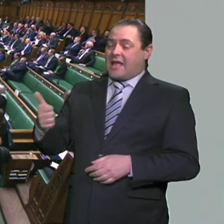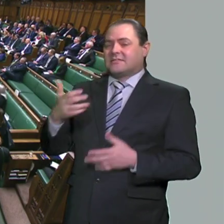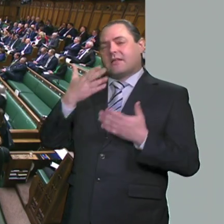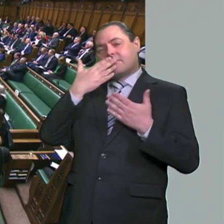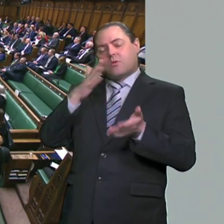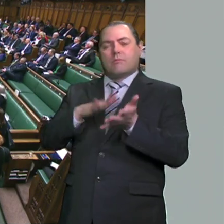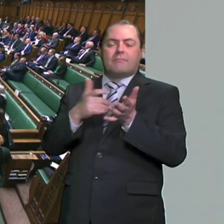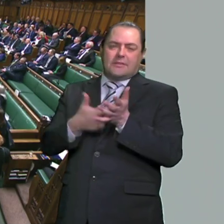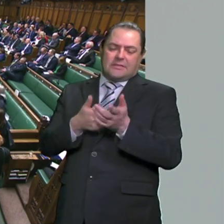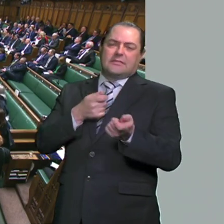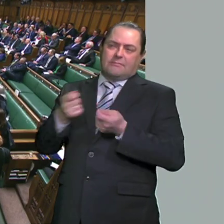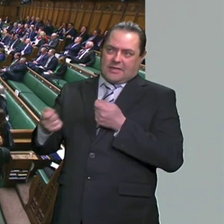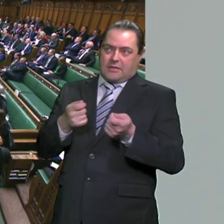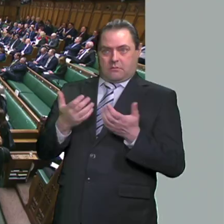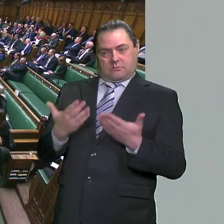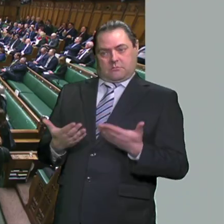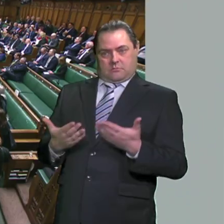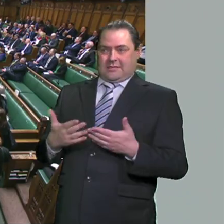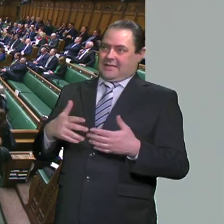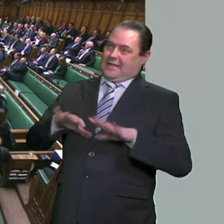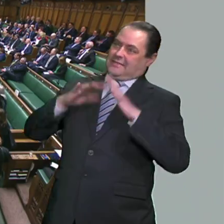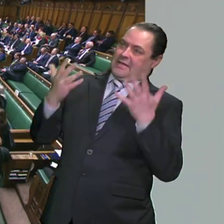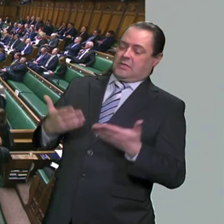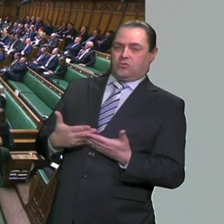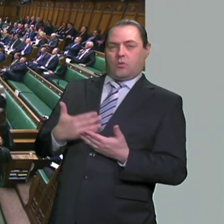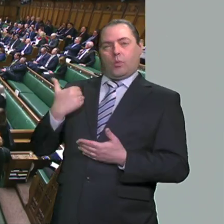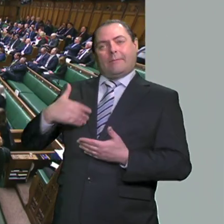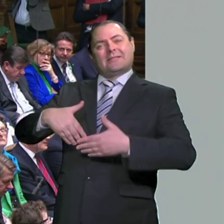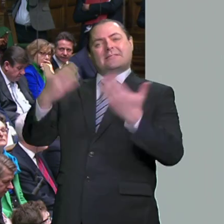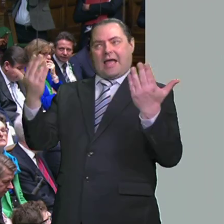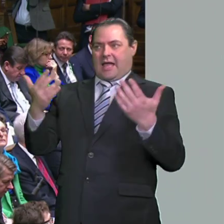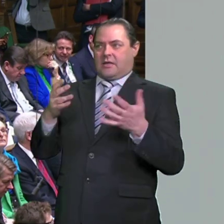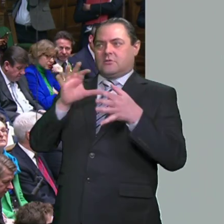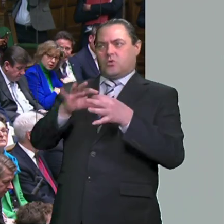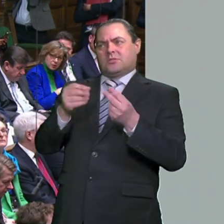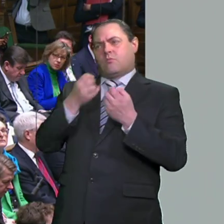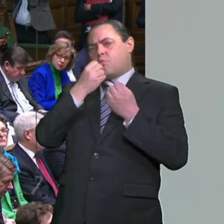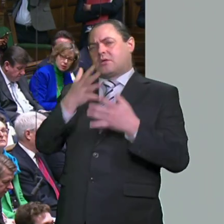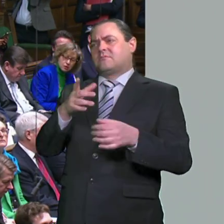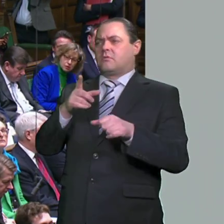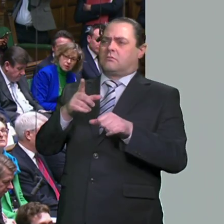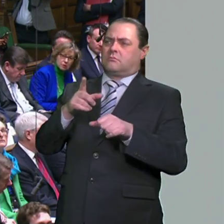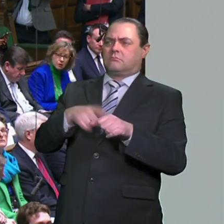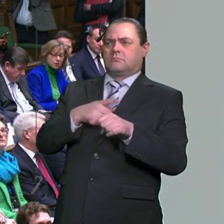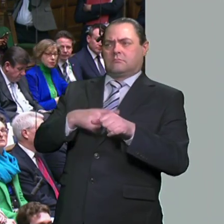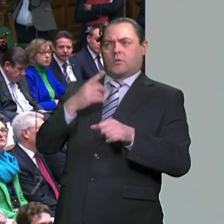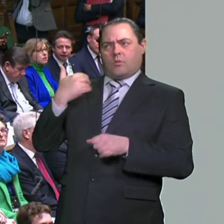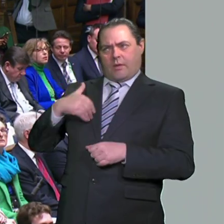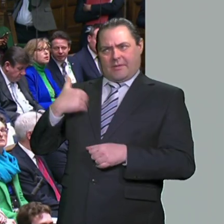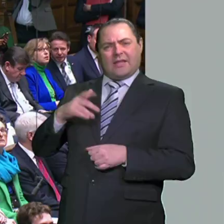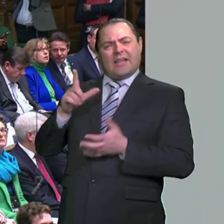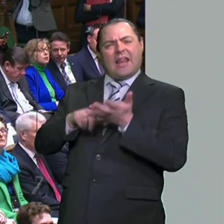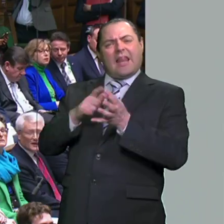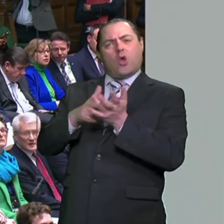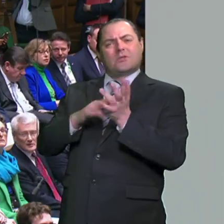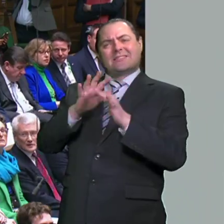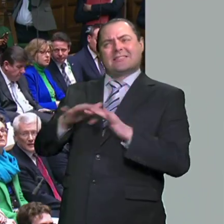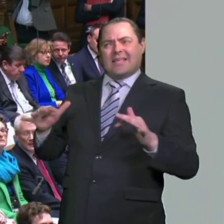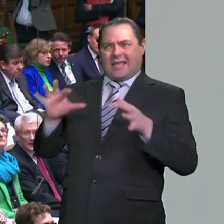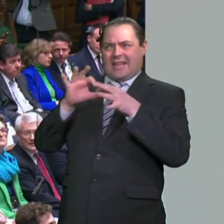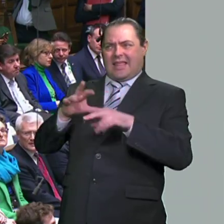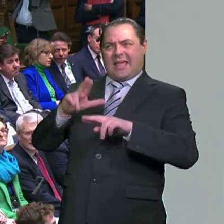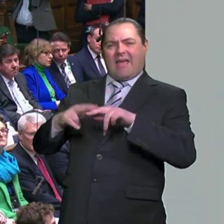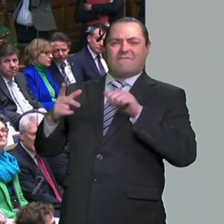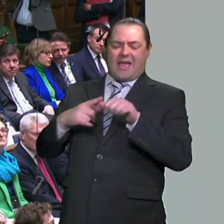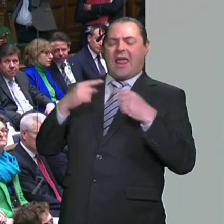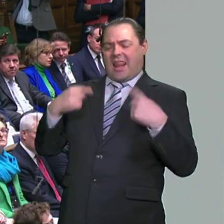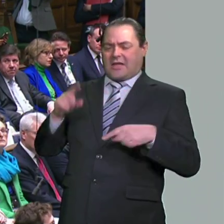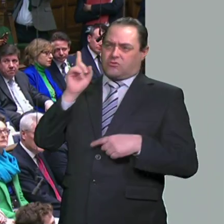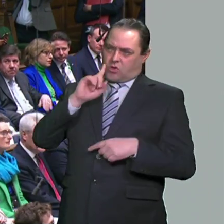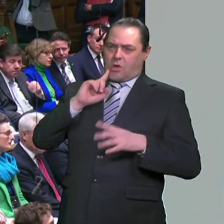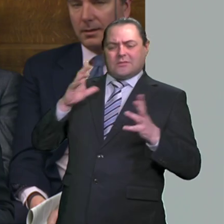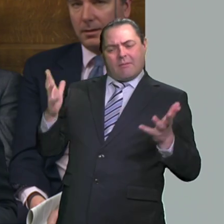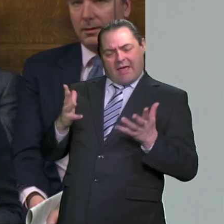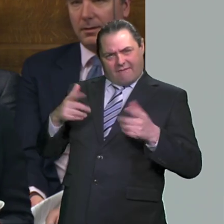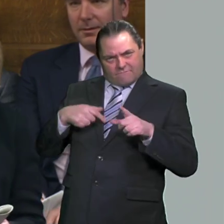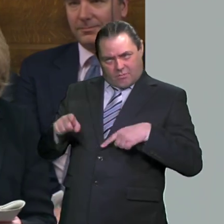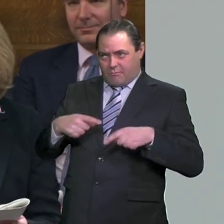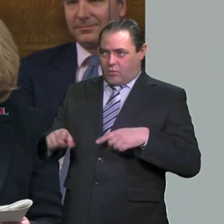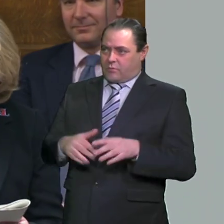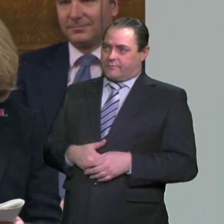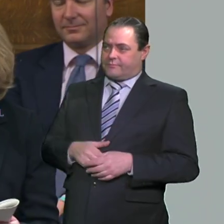This morning, on International Women’s Day, I joined some of the amazing young women at Our Lady of Lourdes Catholic Primary School in Leigh-on-Sea to take part in the Football Association’s Let Girls Play football campaign.